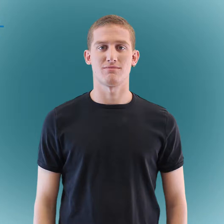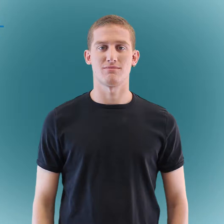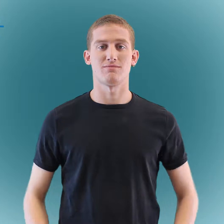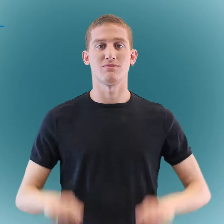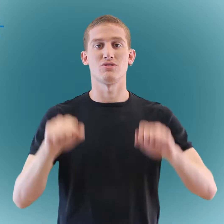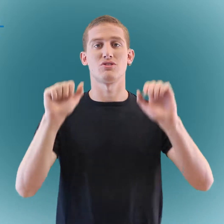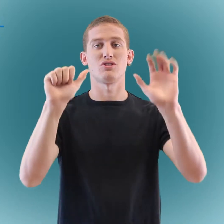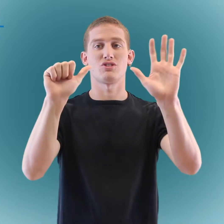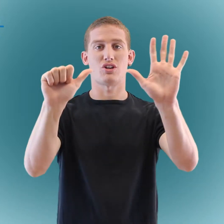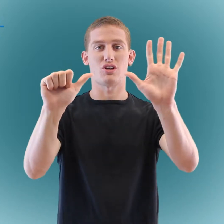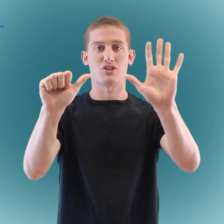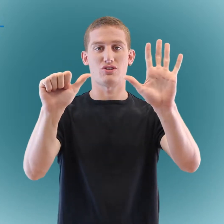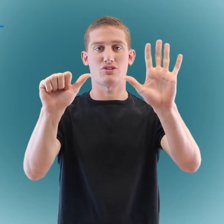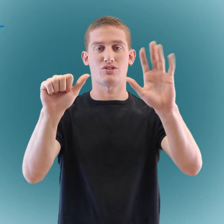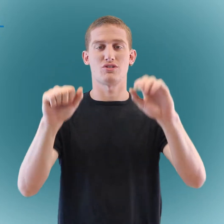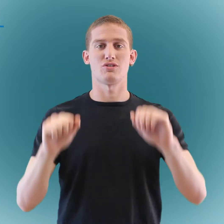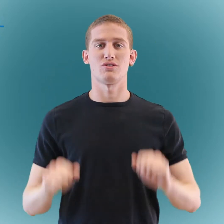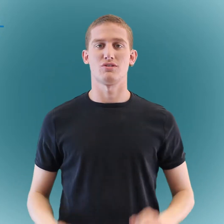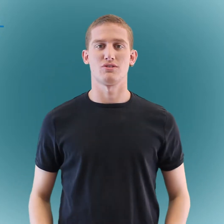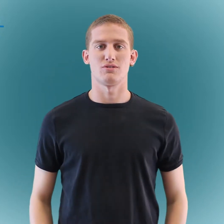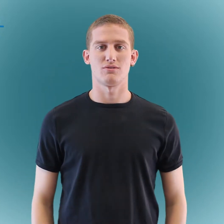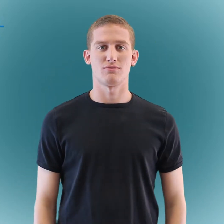שש